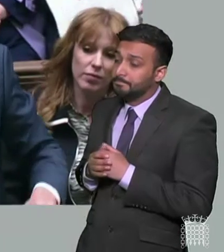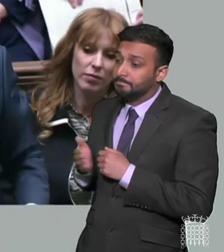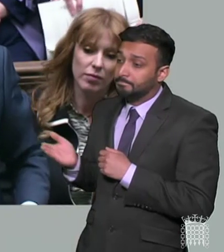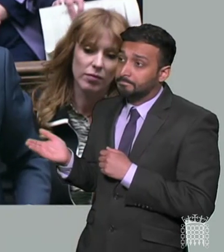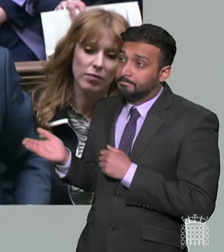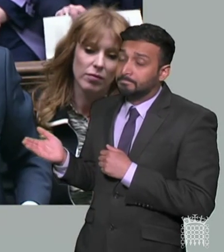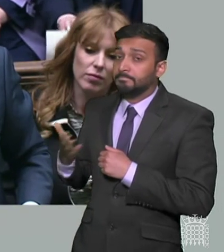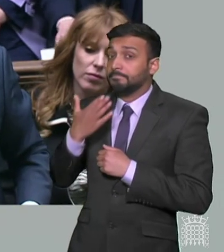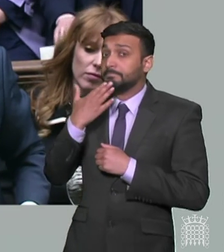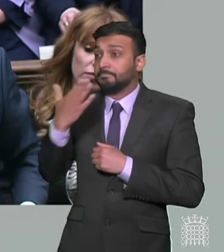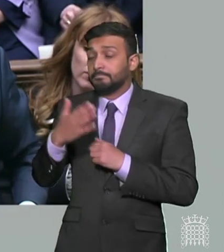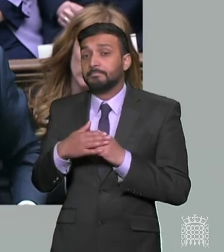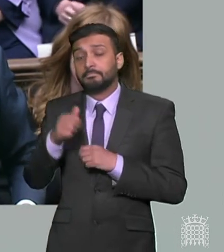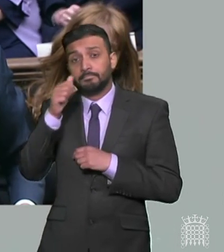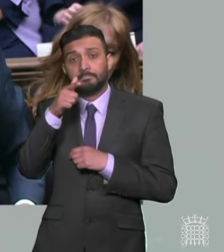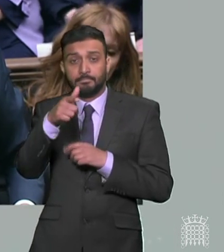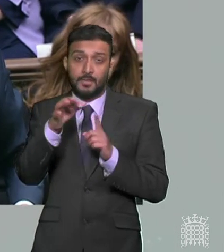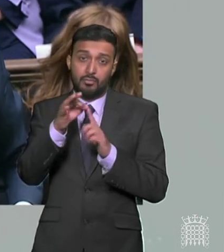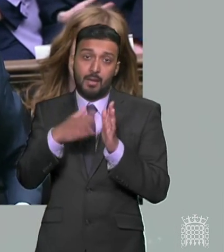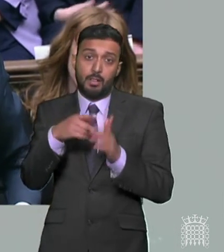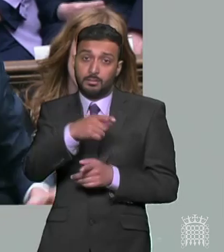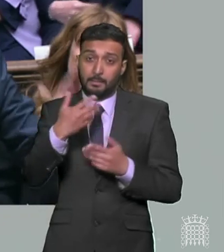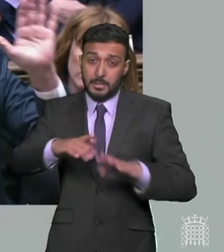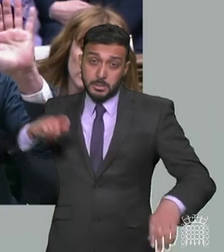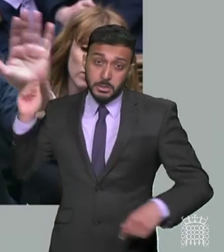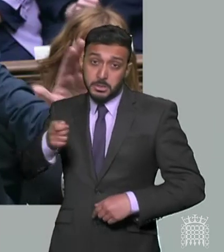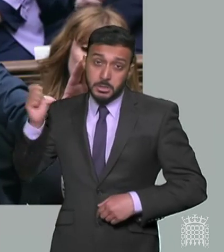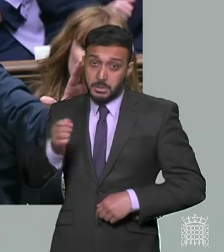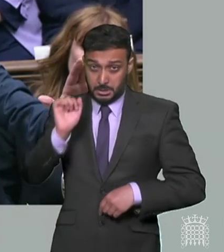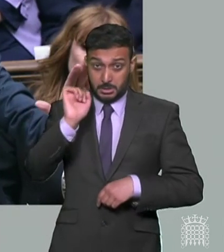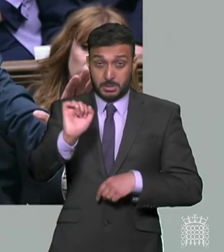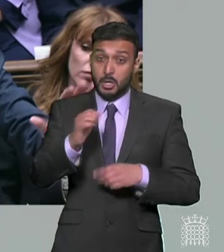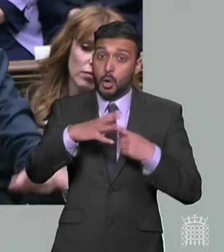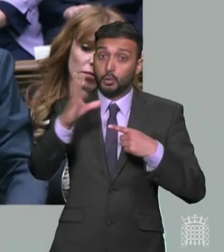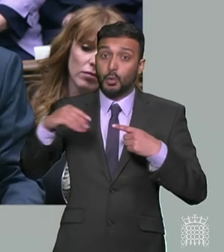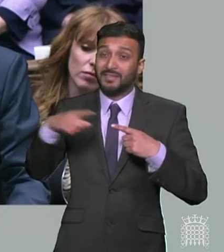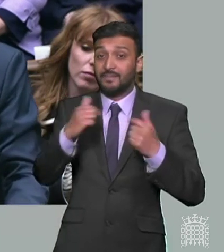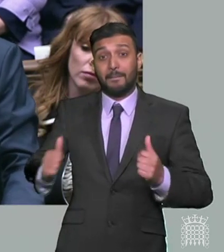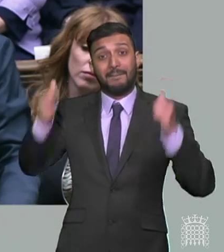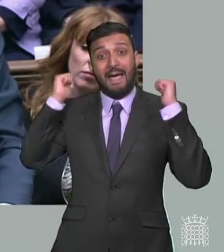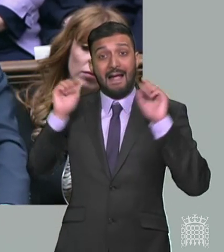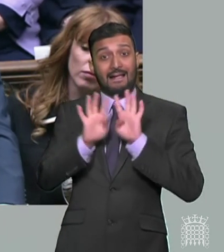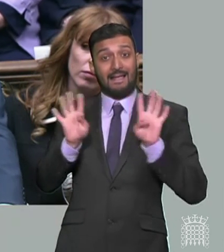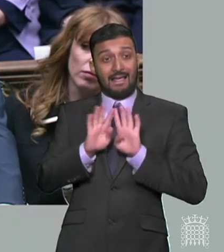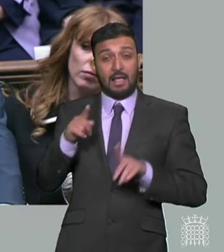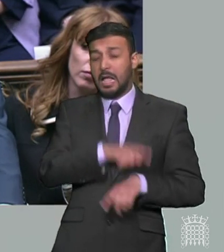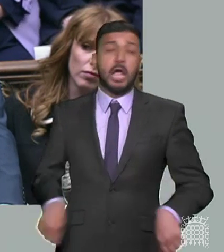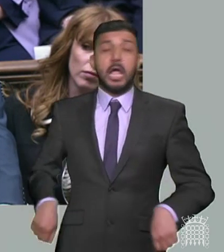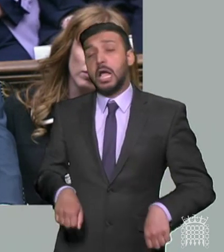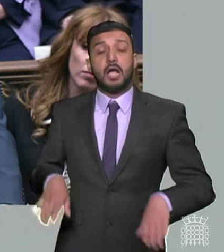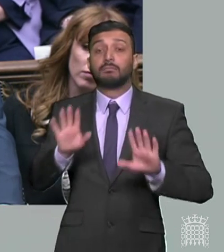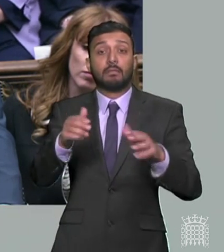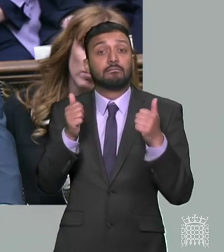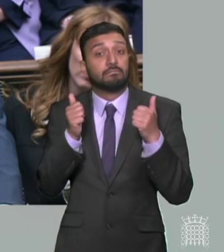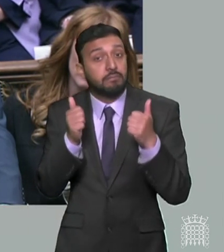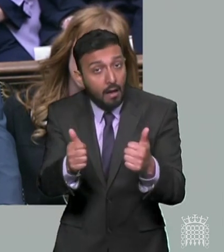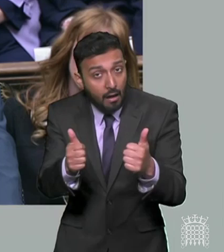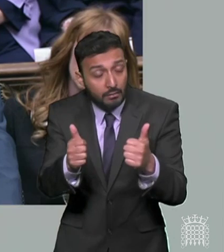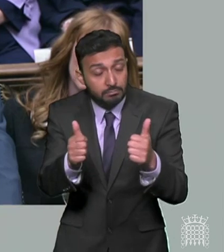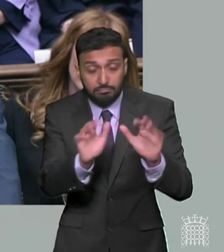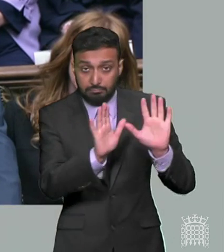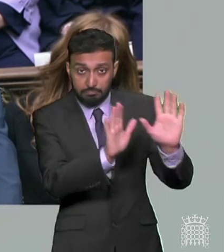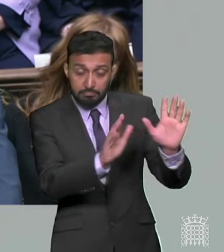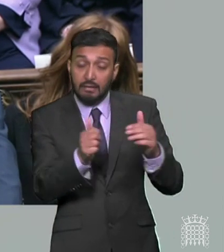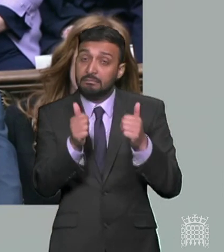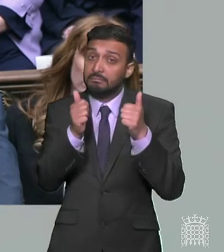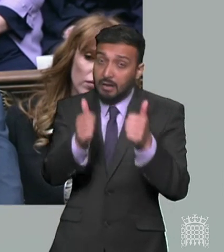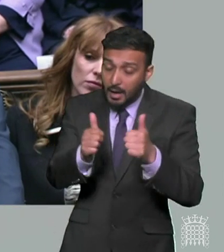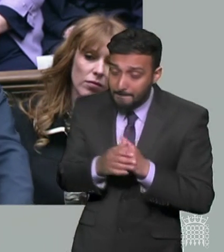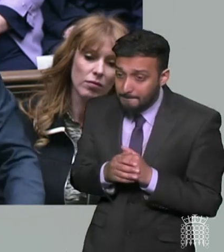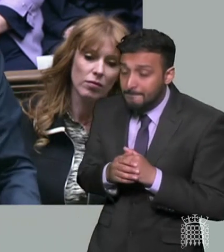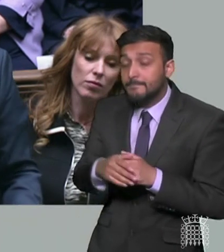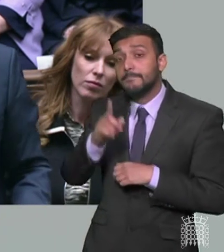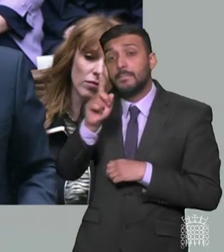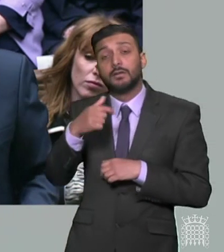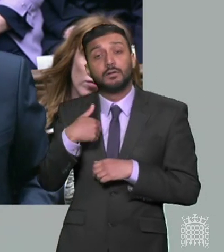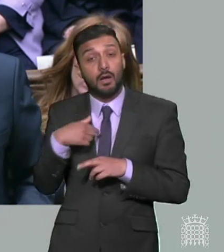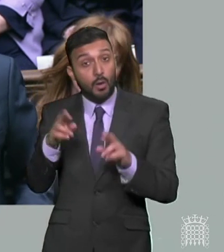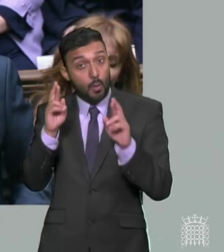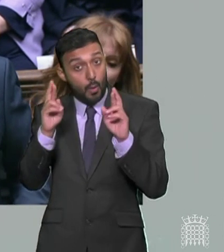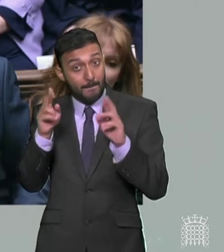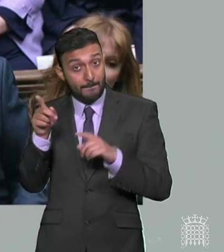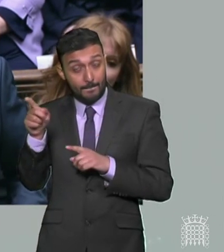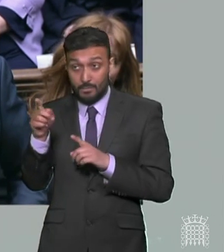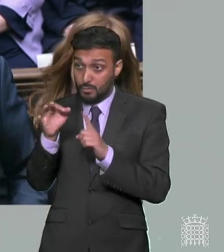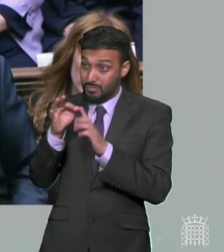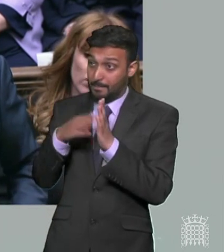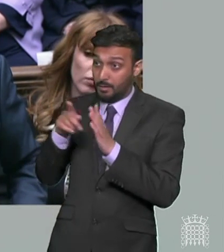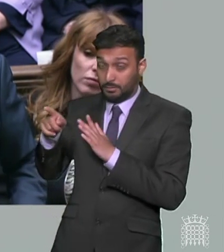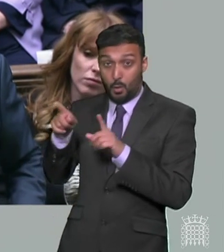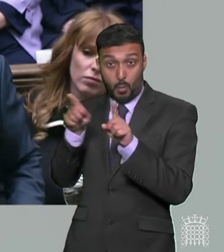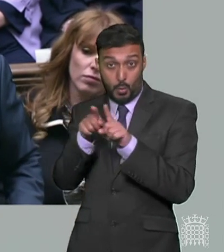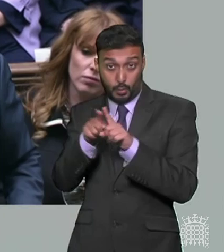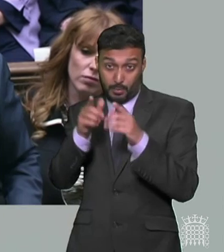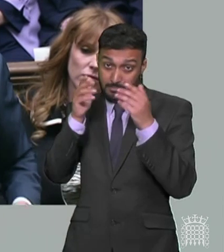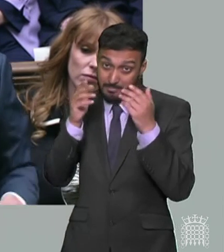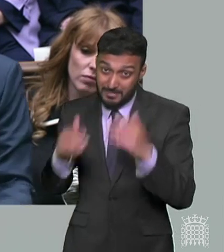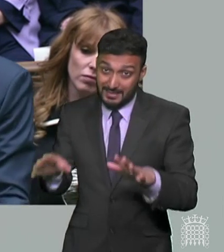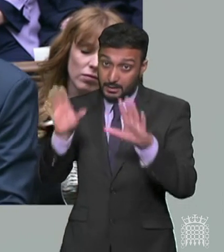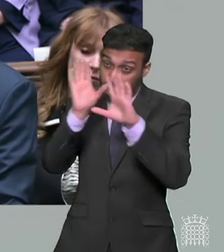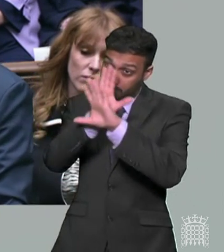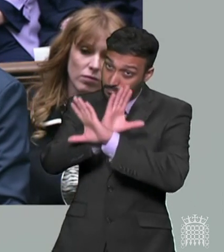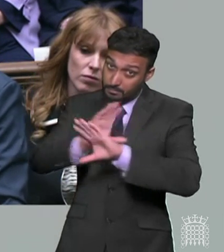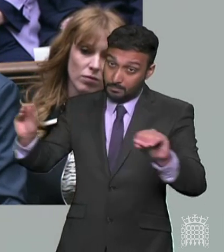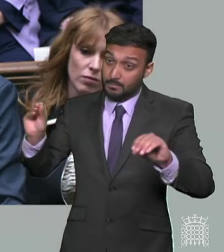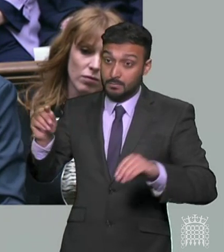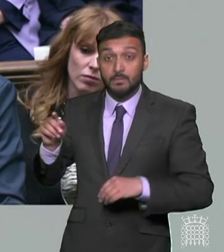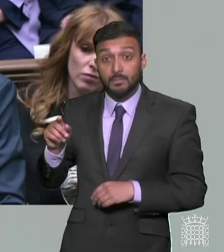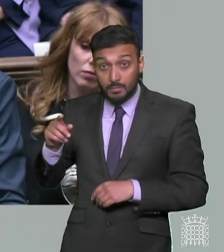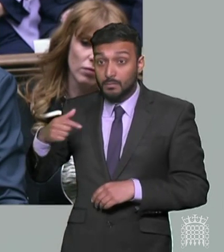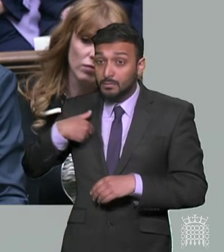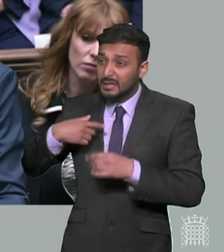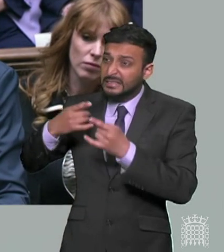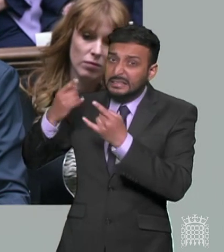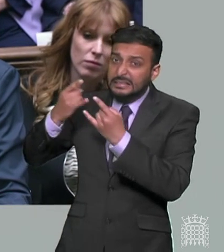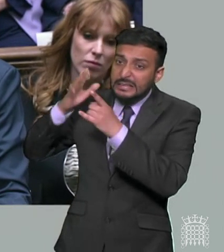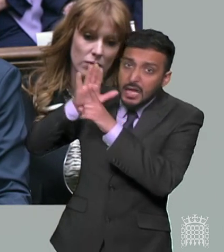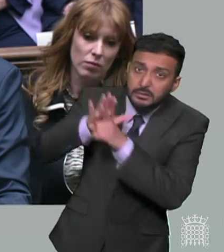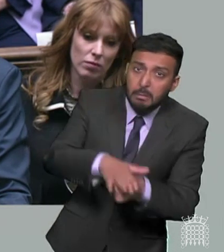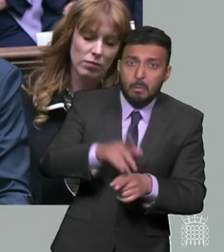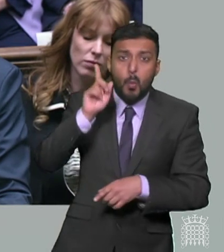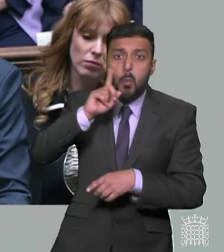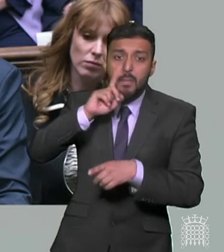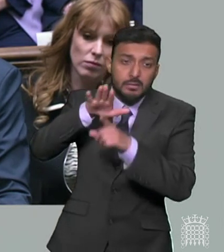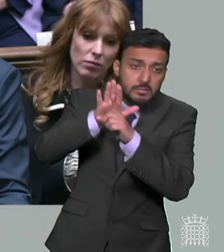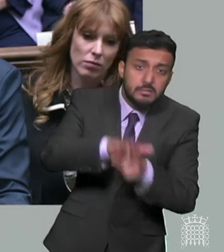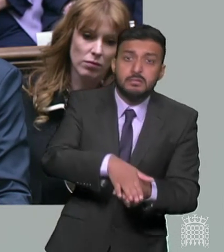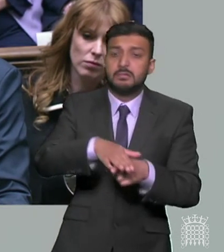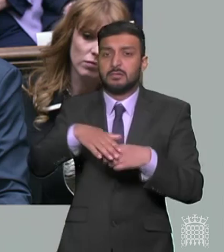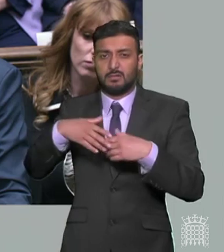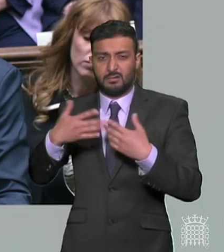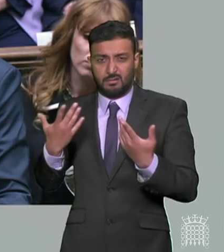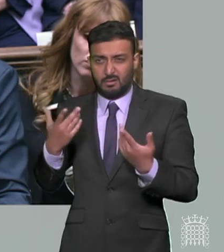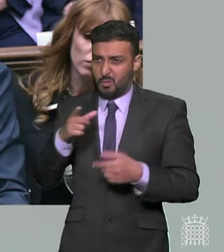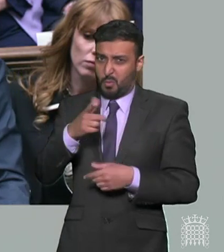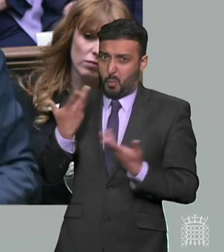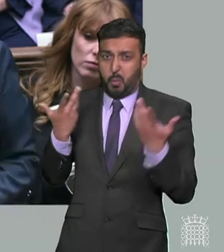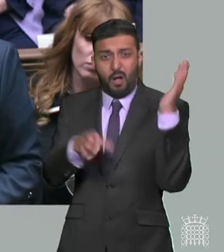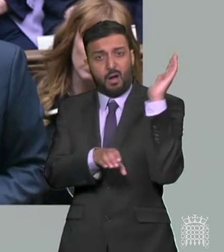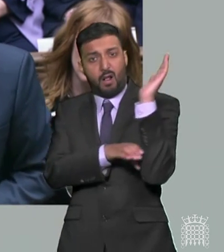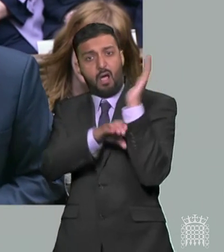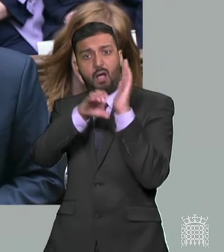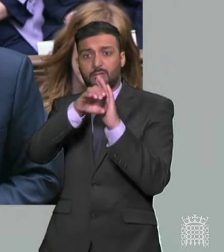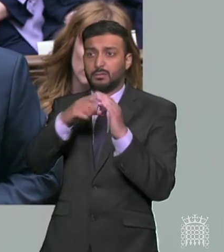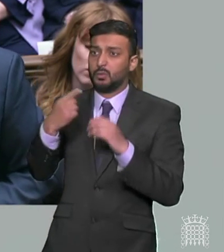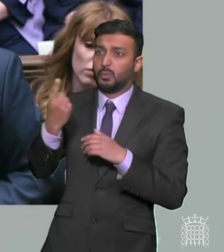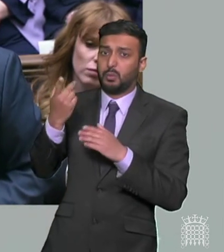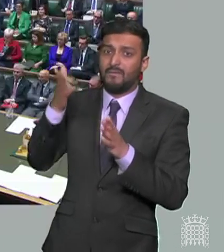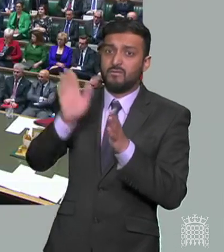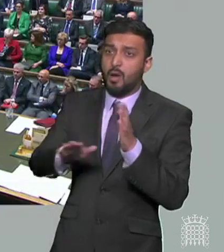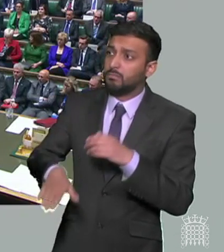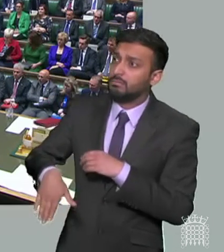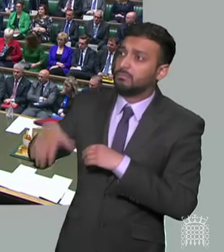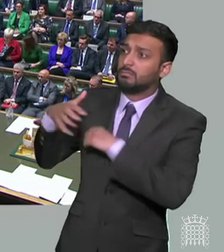I know the Prime Minister has whipped his Back Benchers to scream and shout, and that is fine, but I hope he has also sent a clear message that there is no place for sexism and misogyny or for looking down on people because of where they come from, in his party, in this House, or in modern Britain.